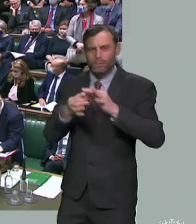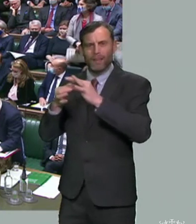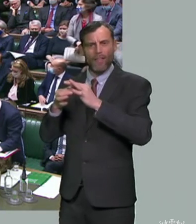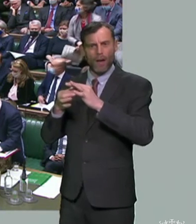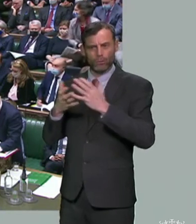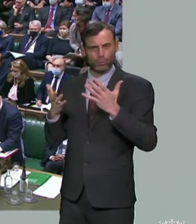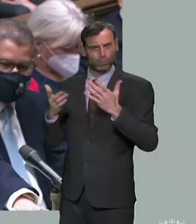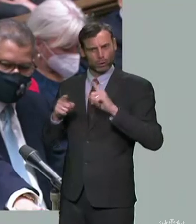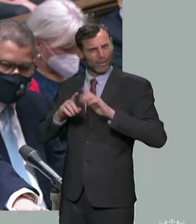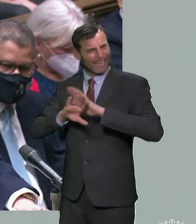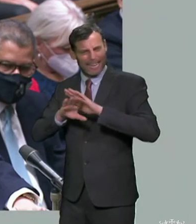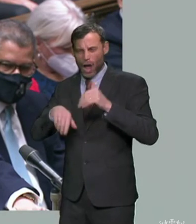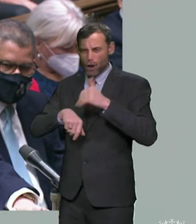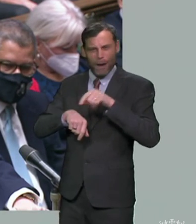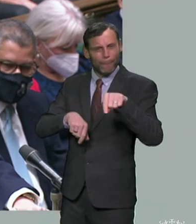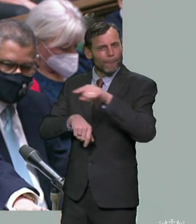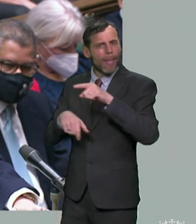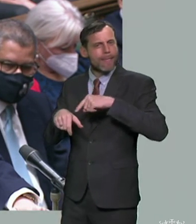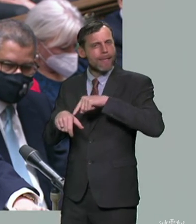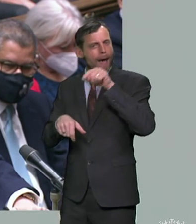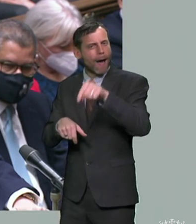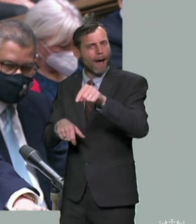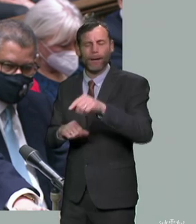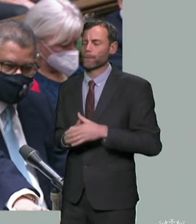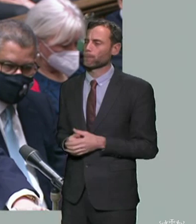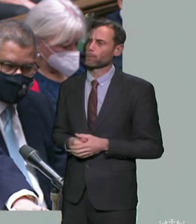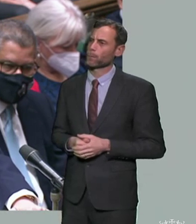I am very sad to hear the news of the loss of my hon.